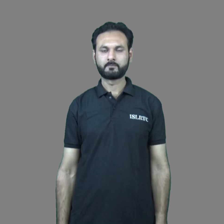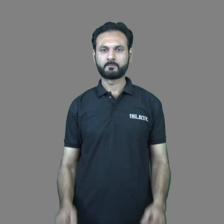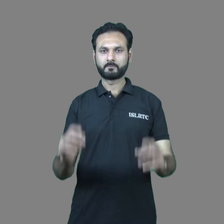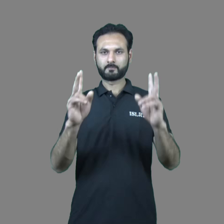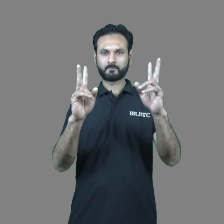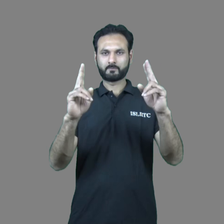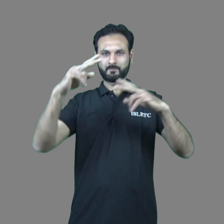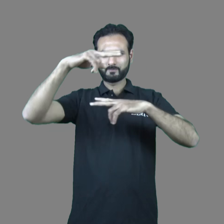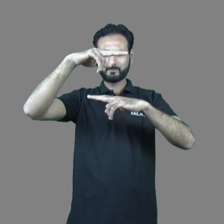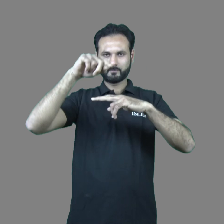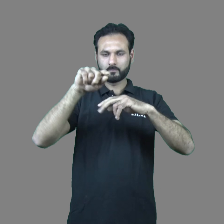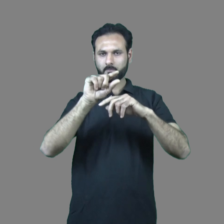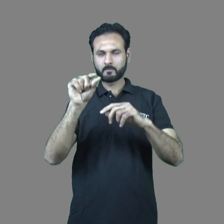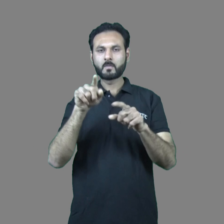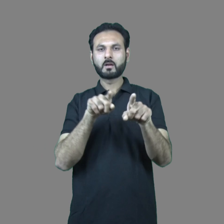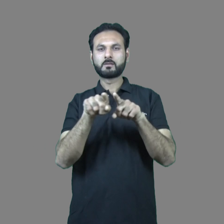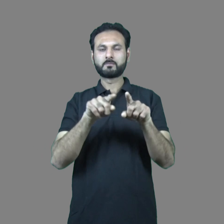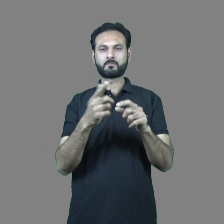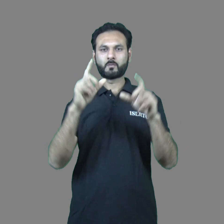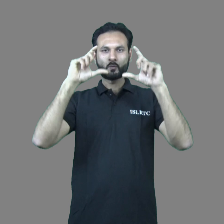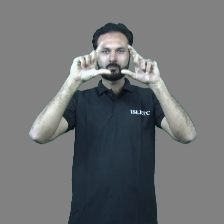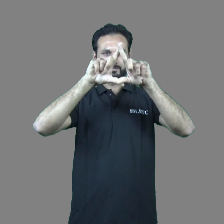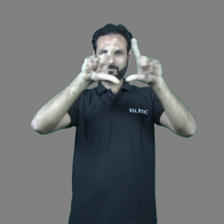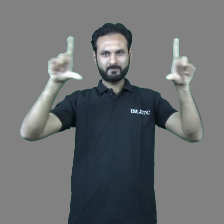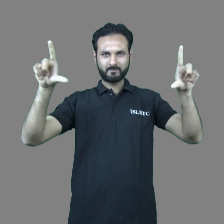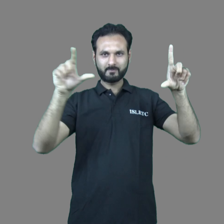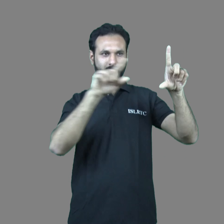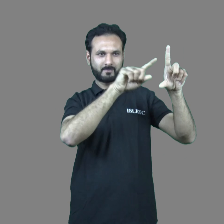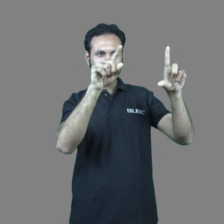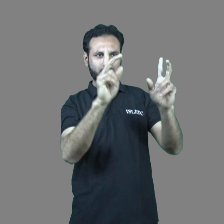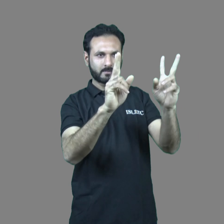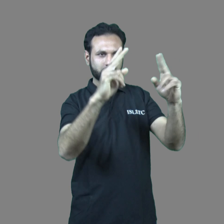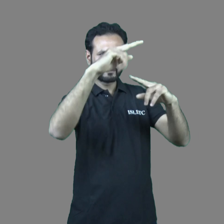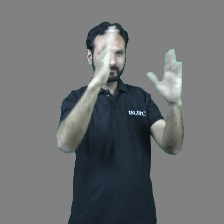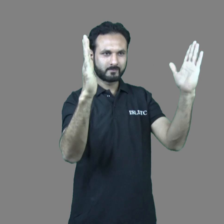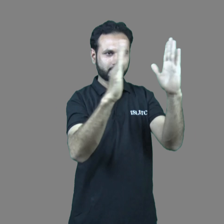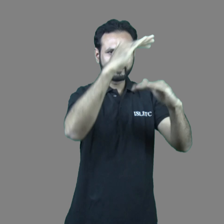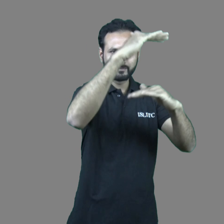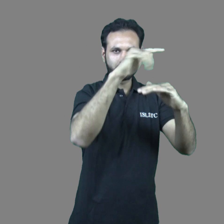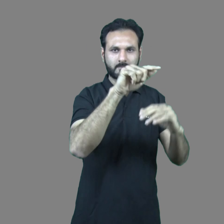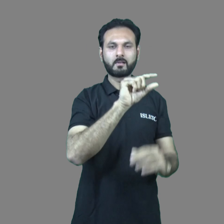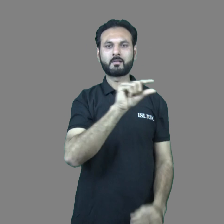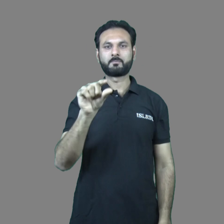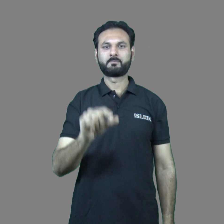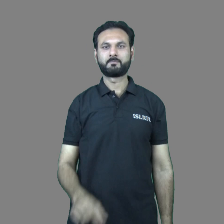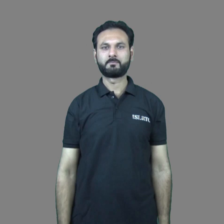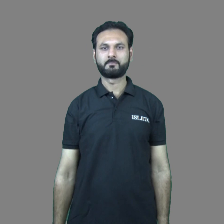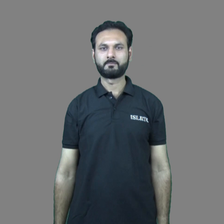Cropping Tool